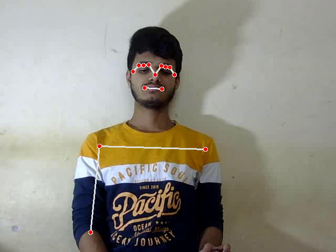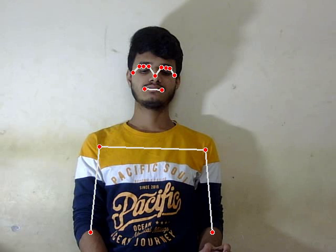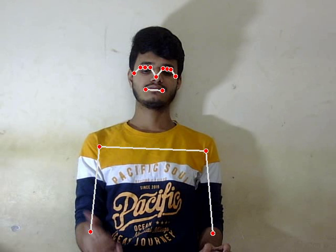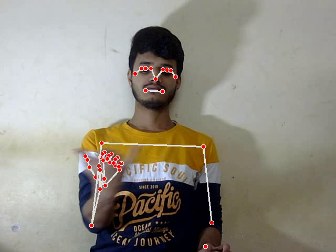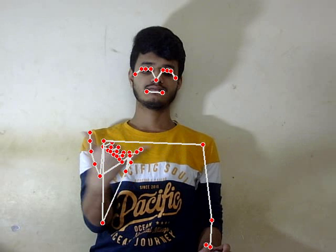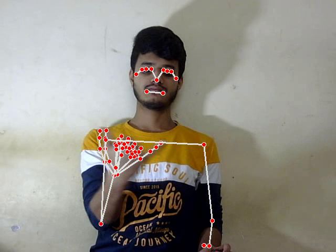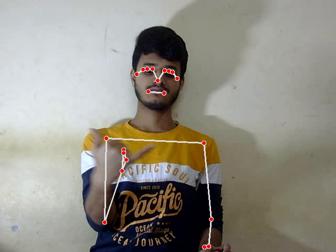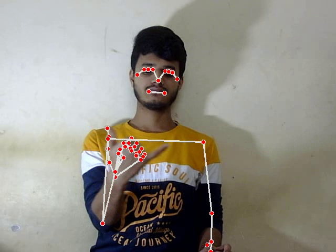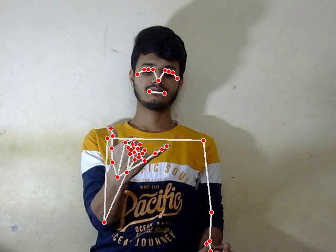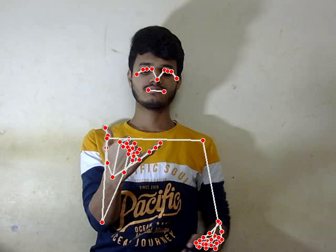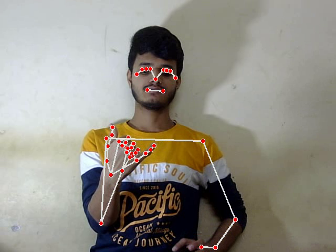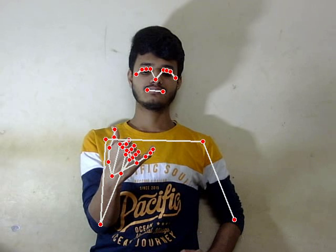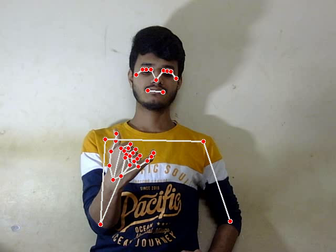same